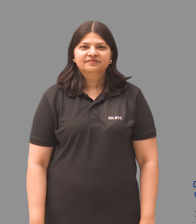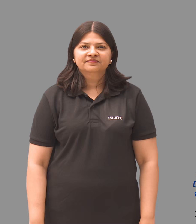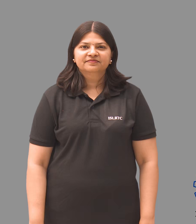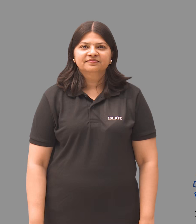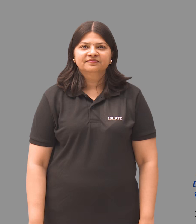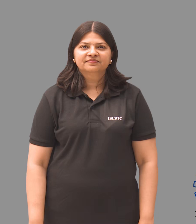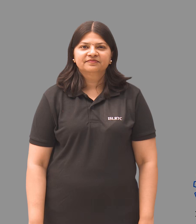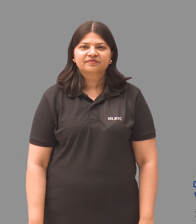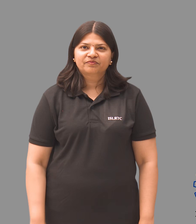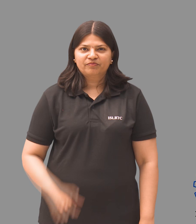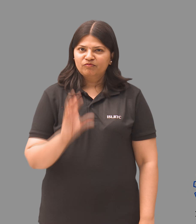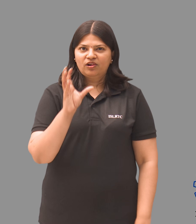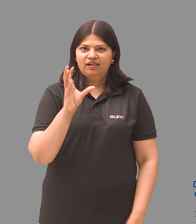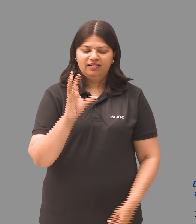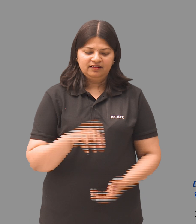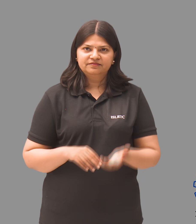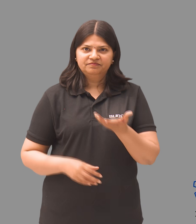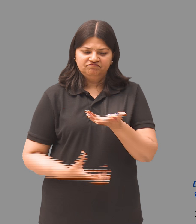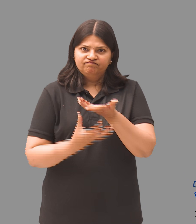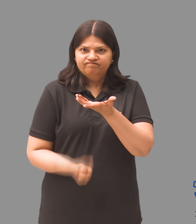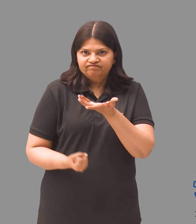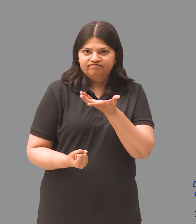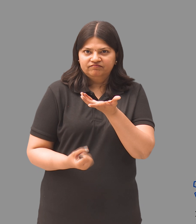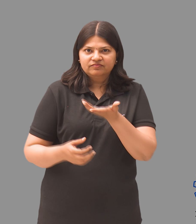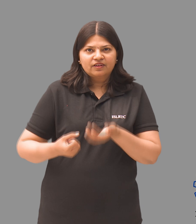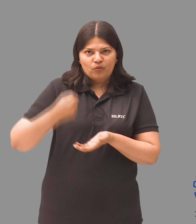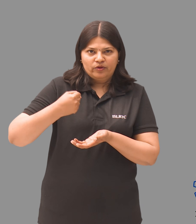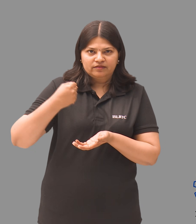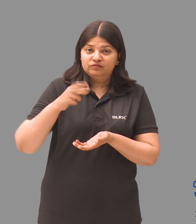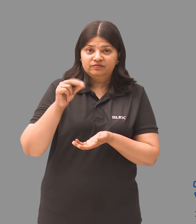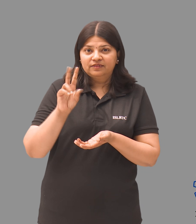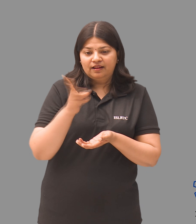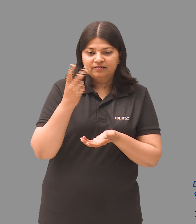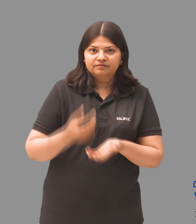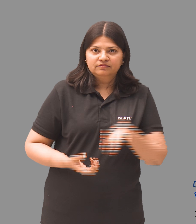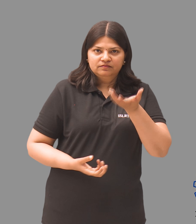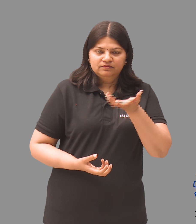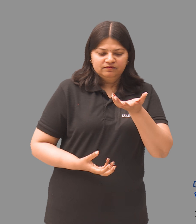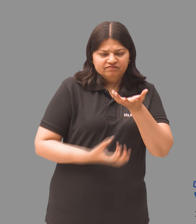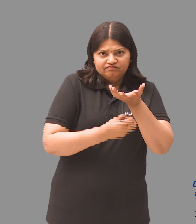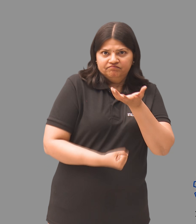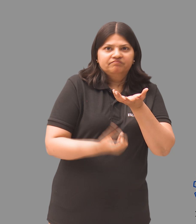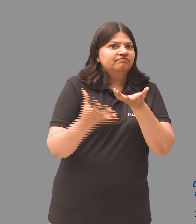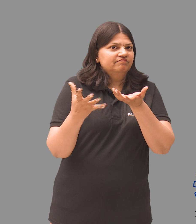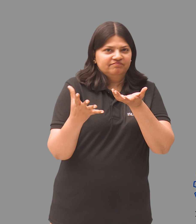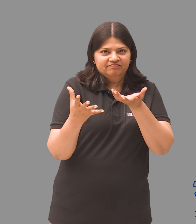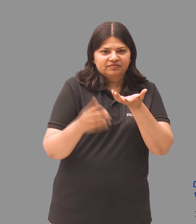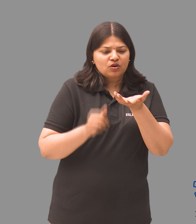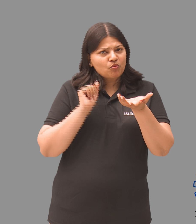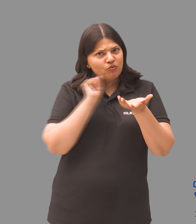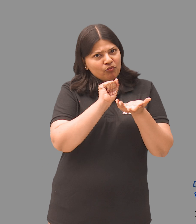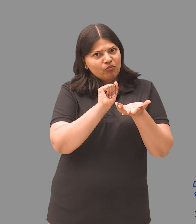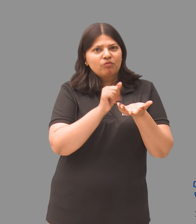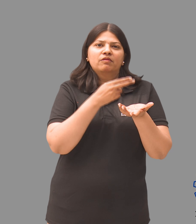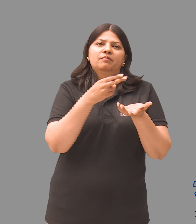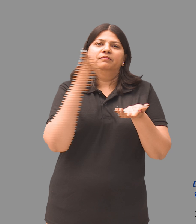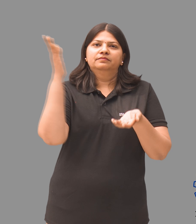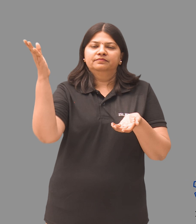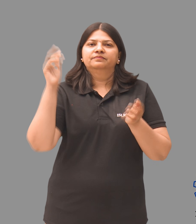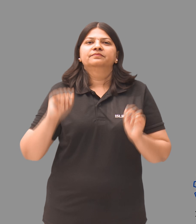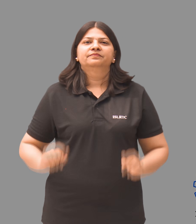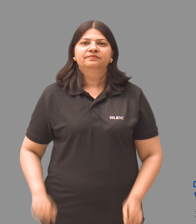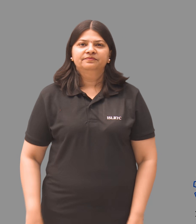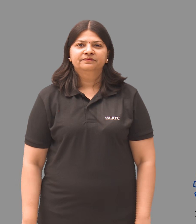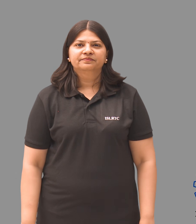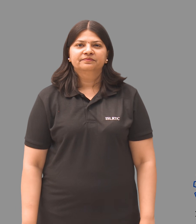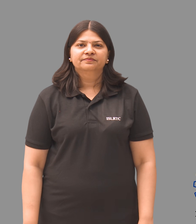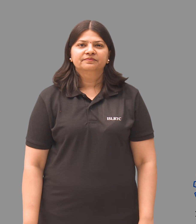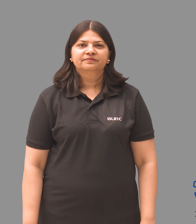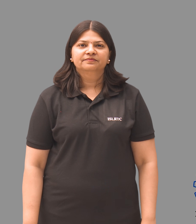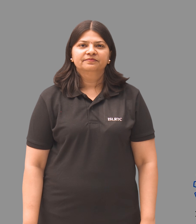Mass